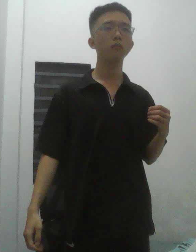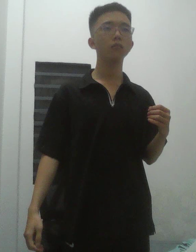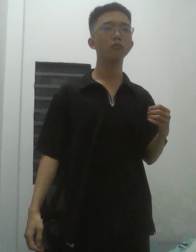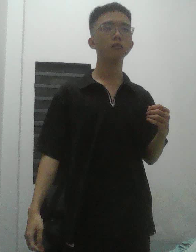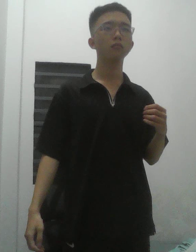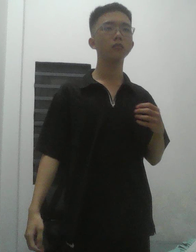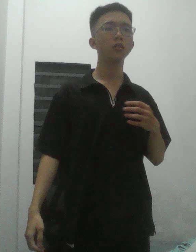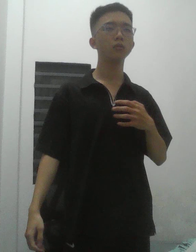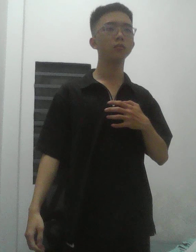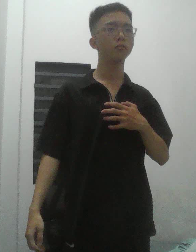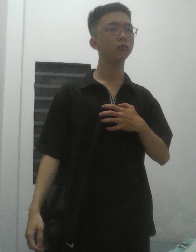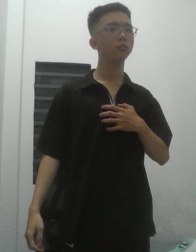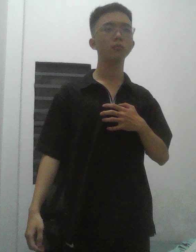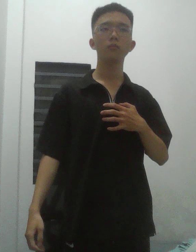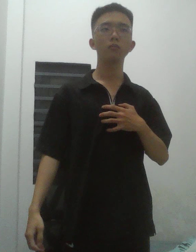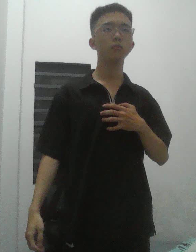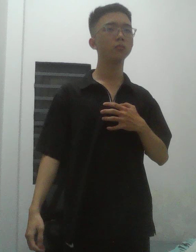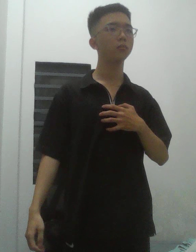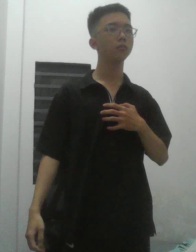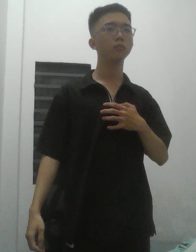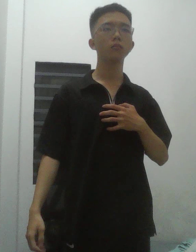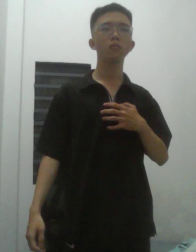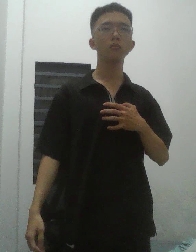khong thich